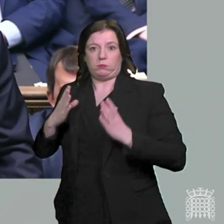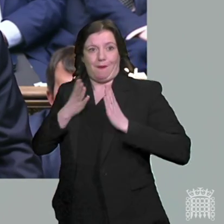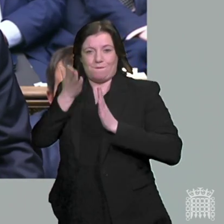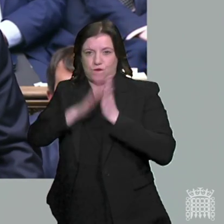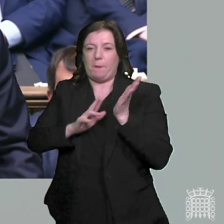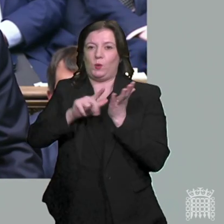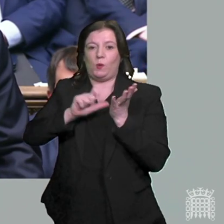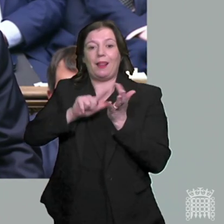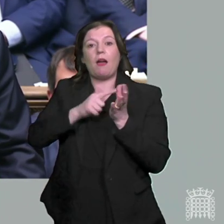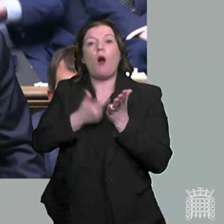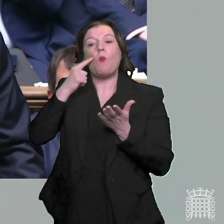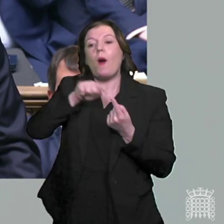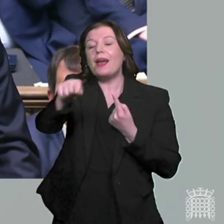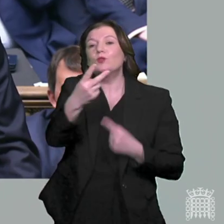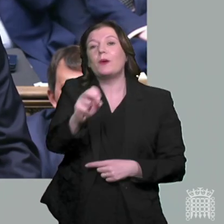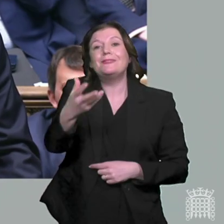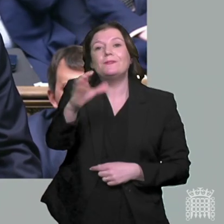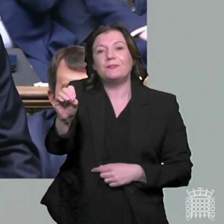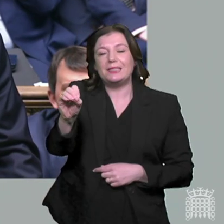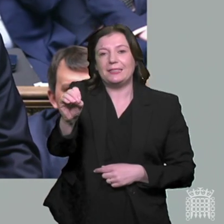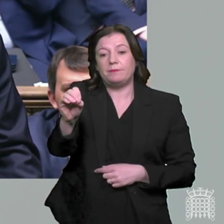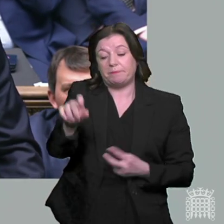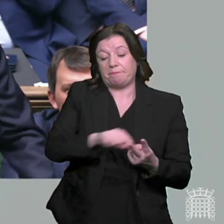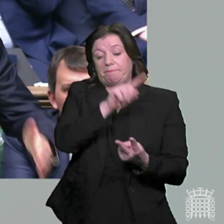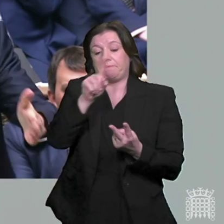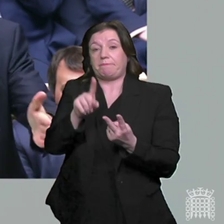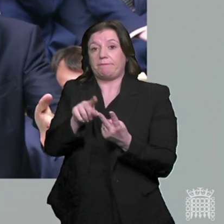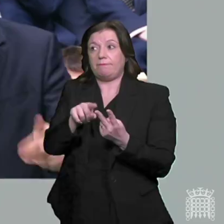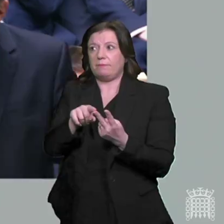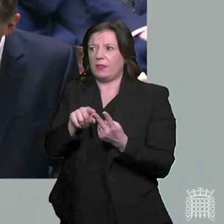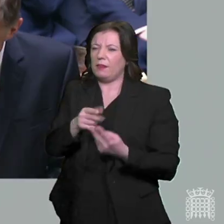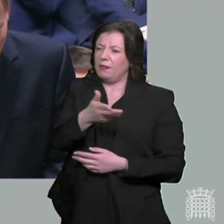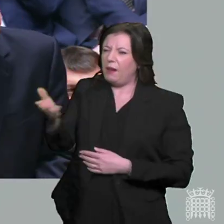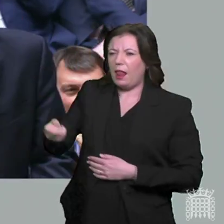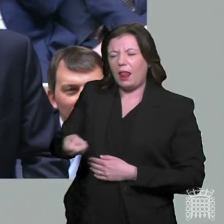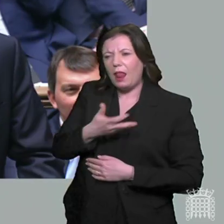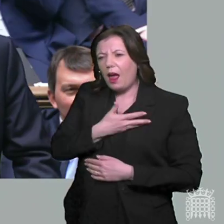It is so good to hear that the Labour party is in favour of nuclear energy.